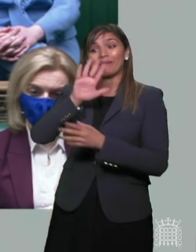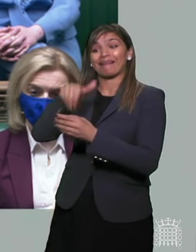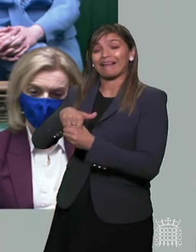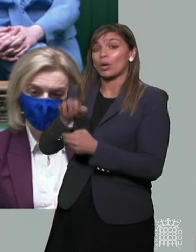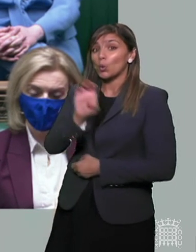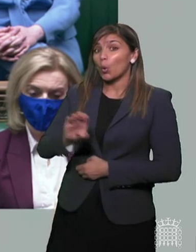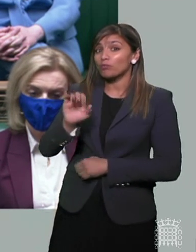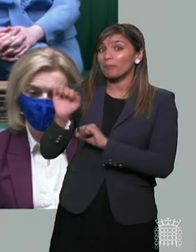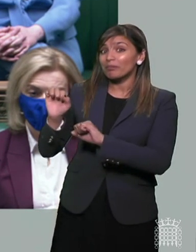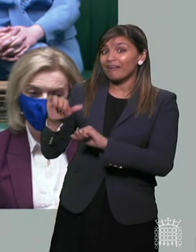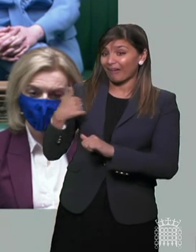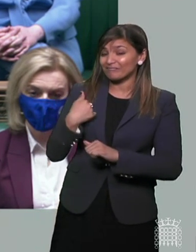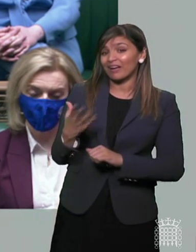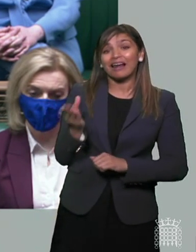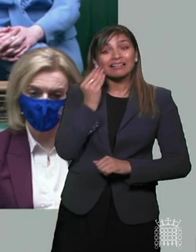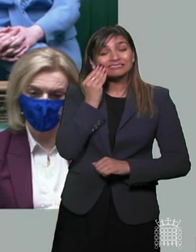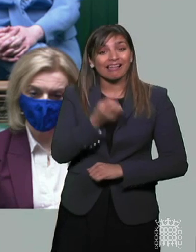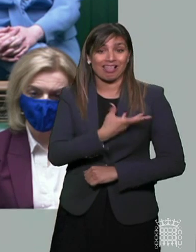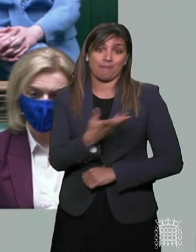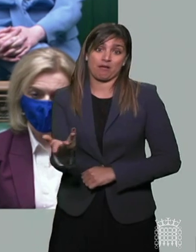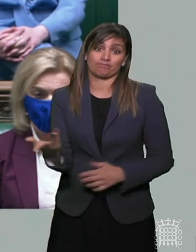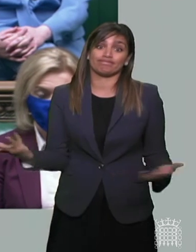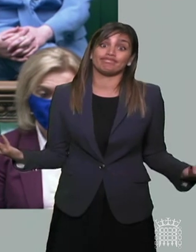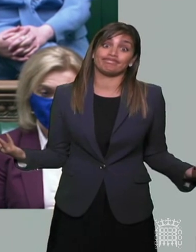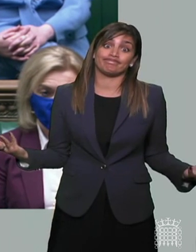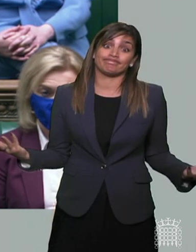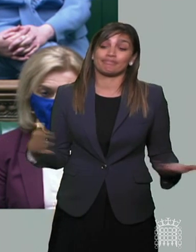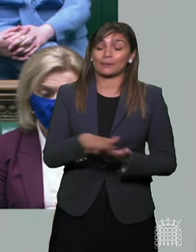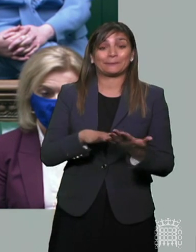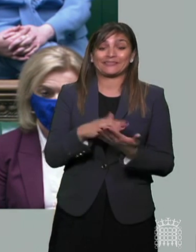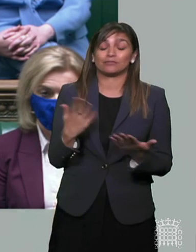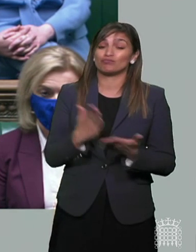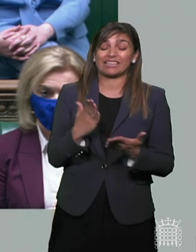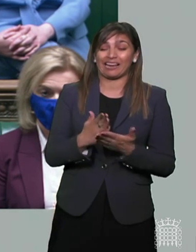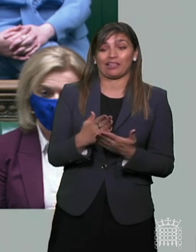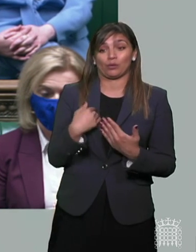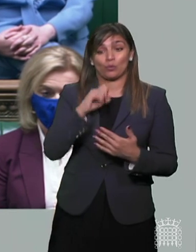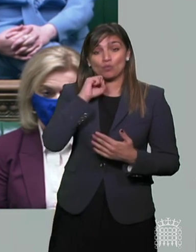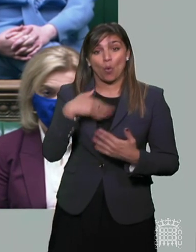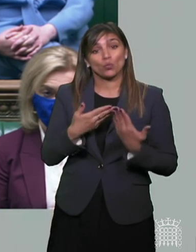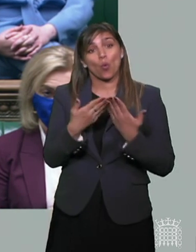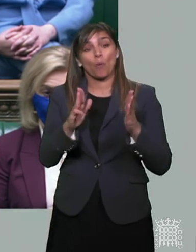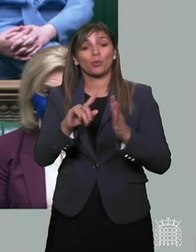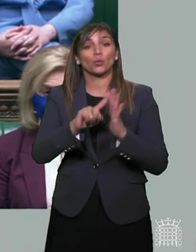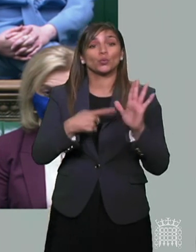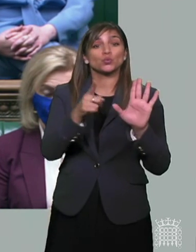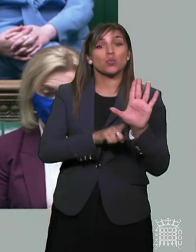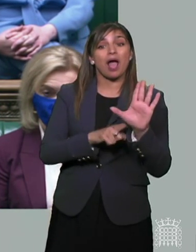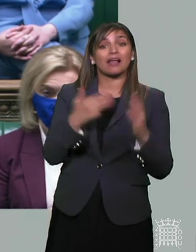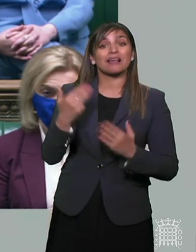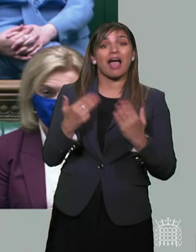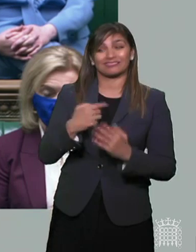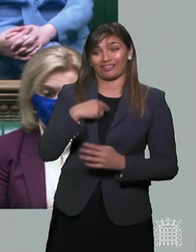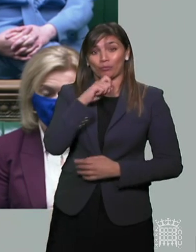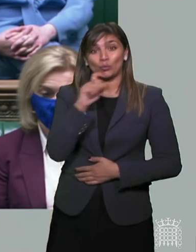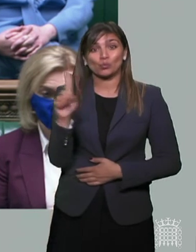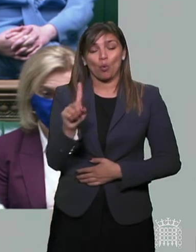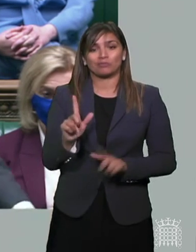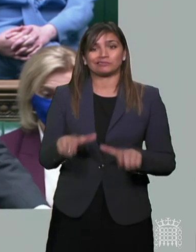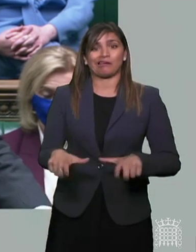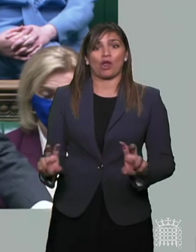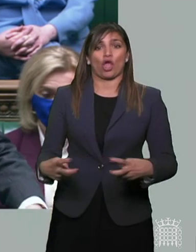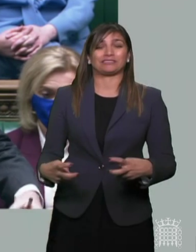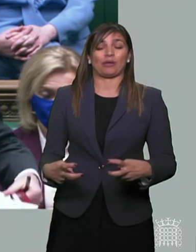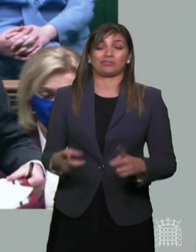And we would not have opened up on 19 July; we would have remained in lockdown.